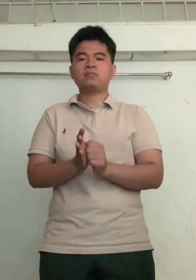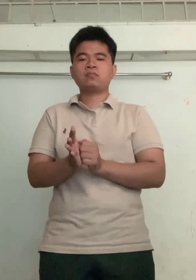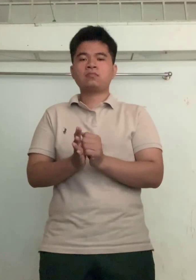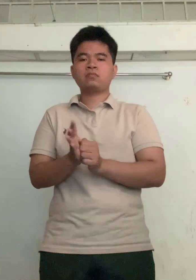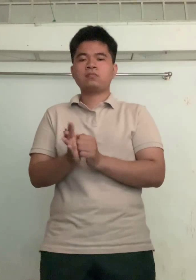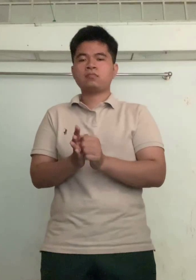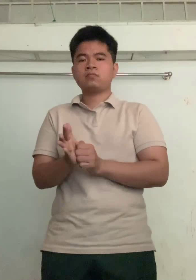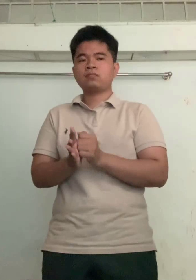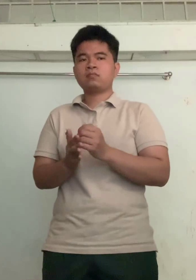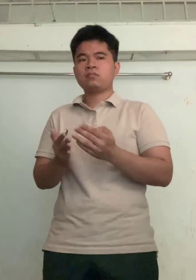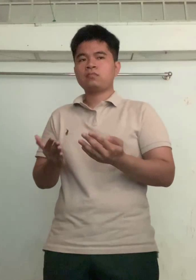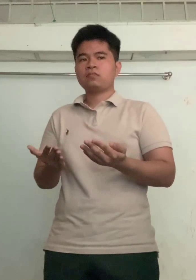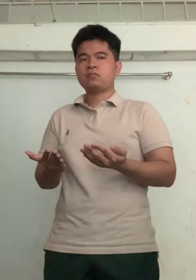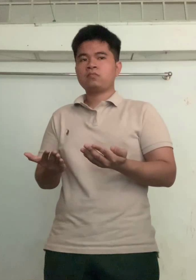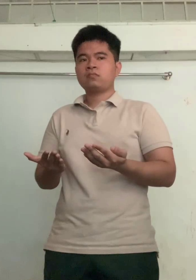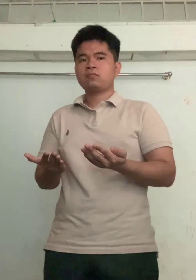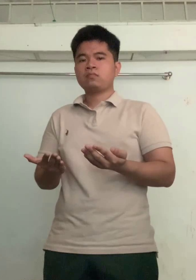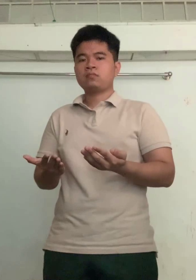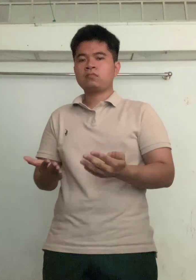thang nay